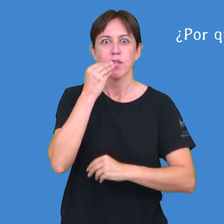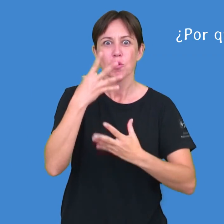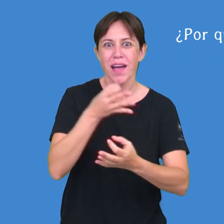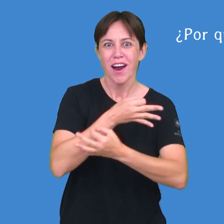bien